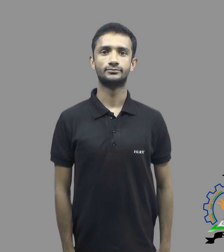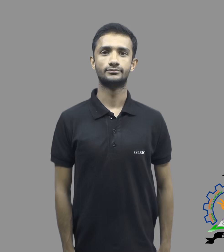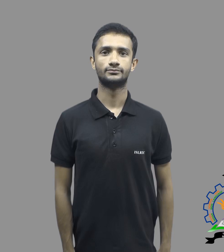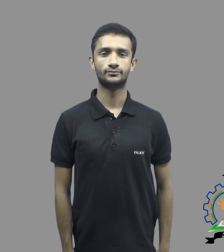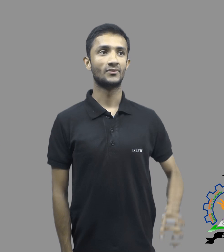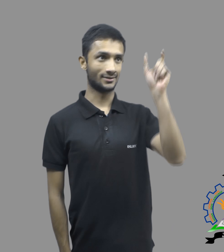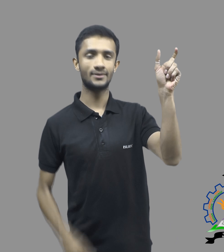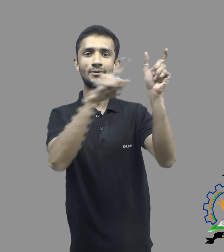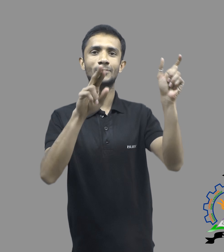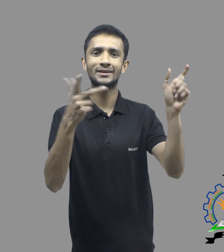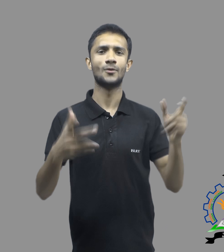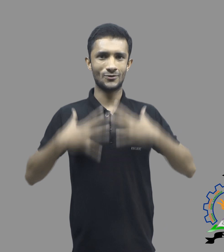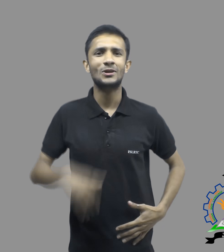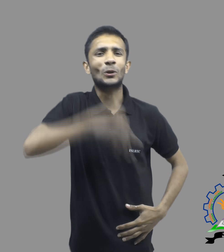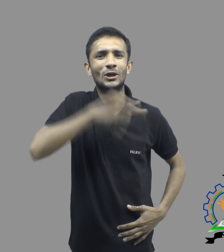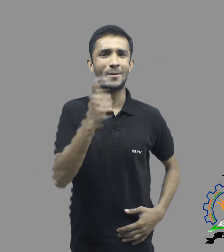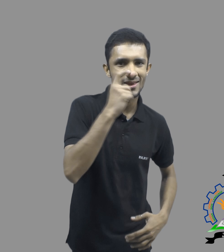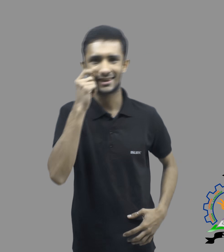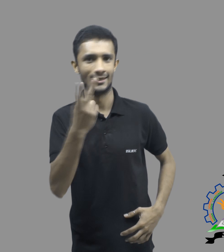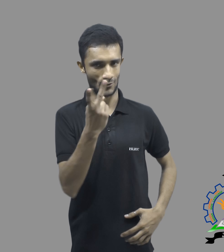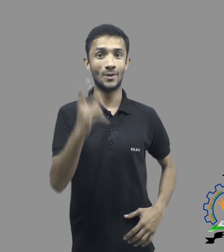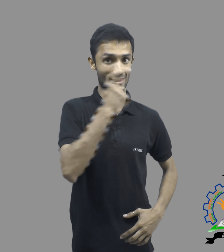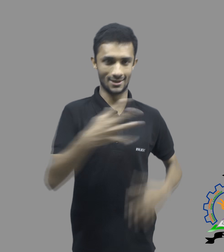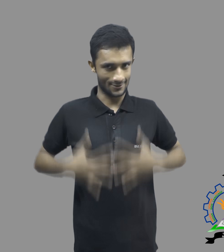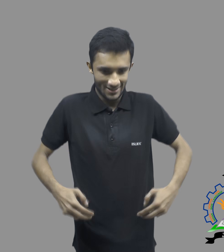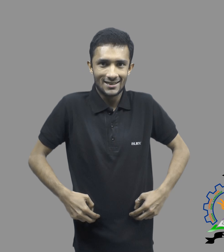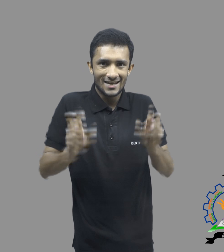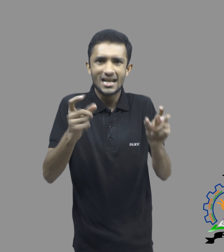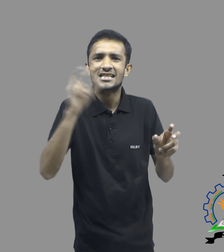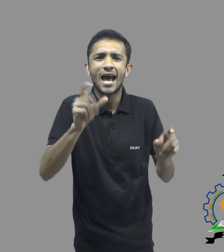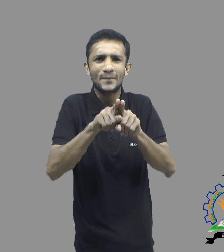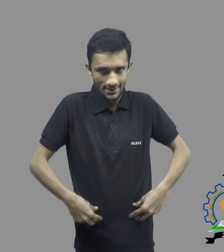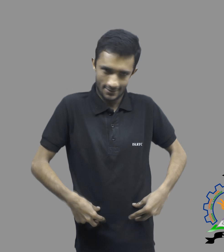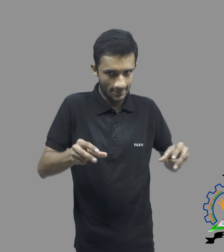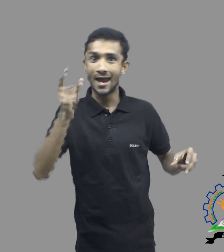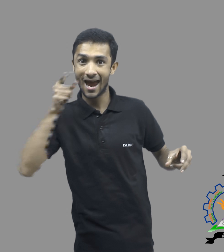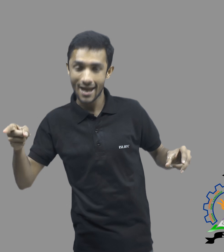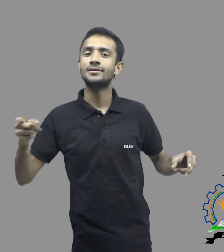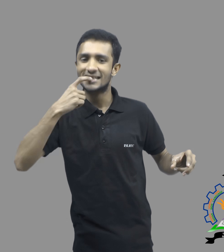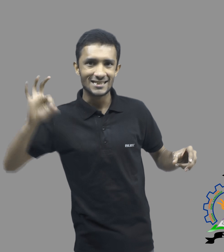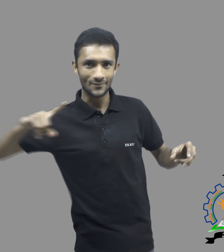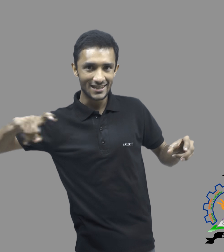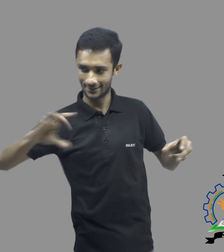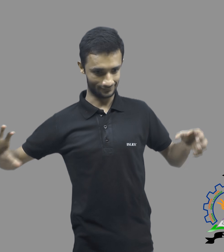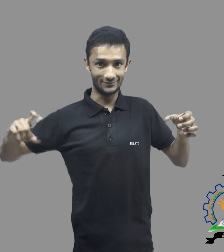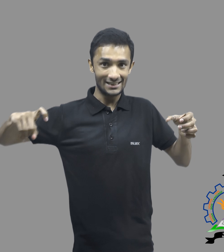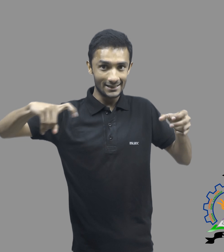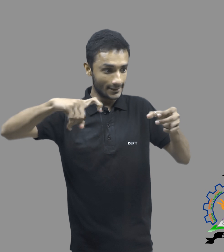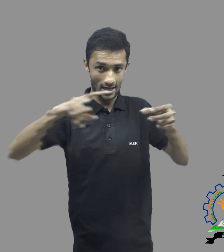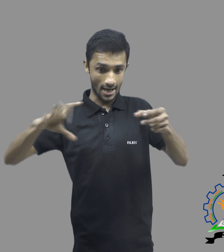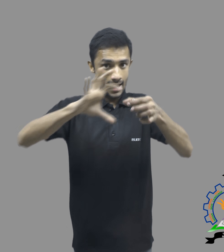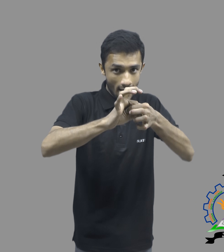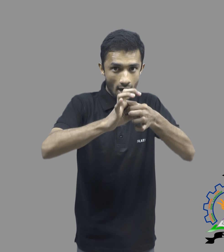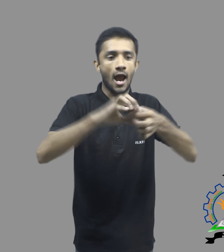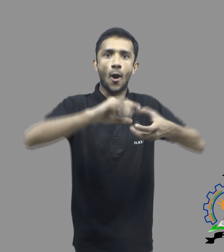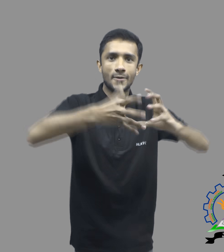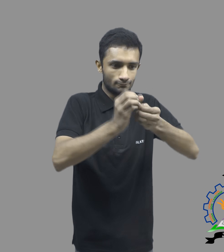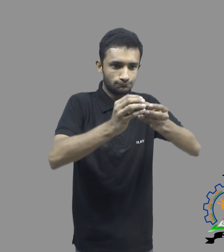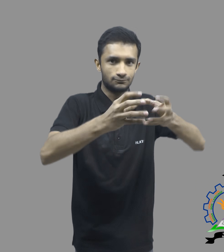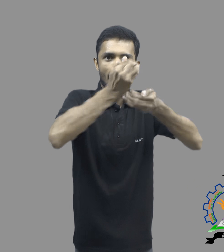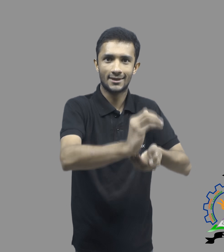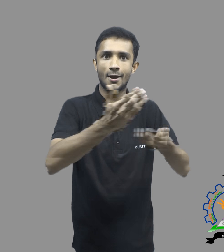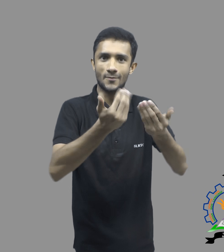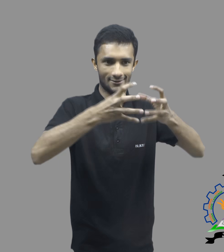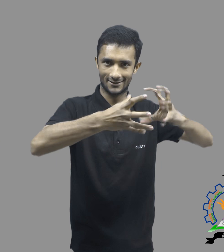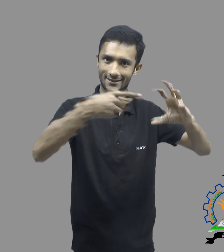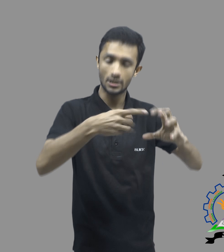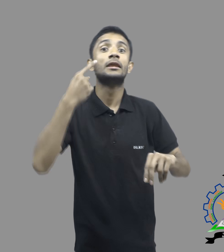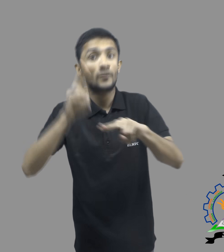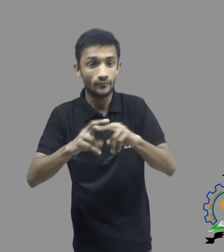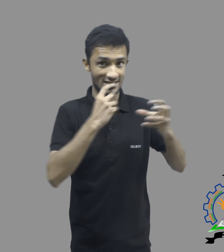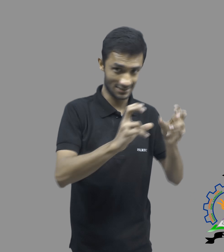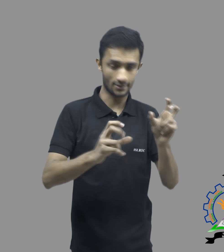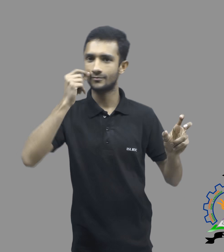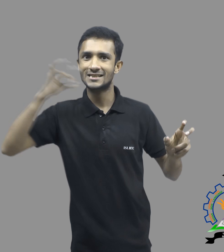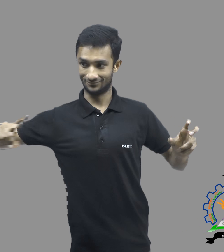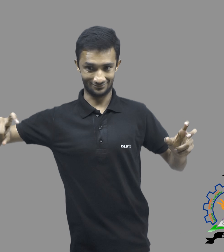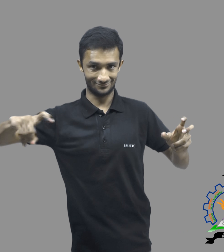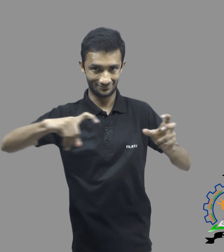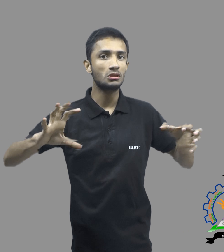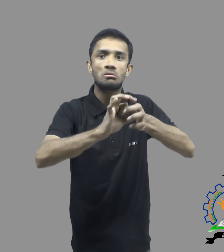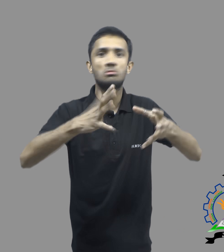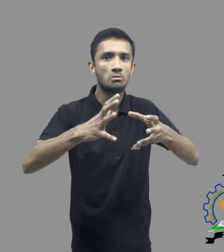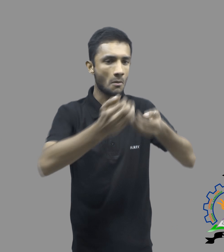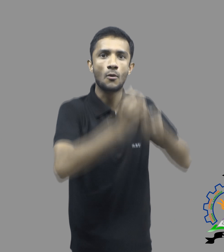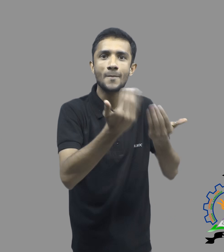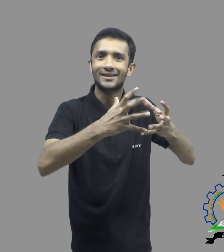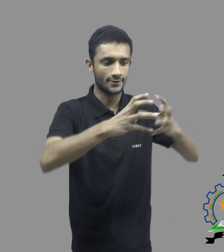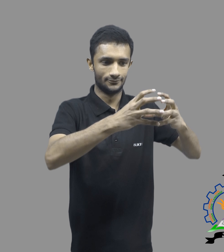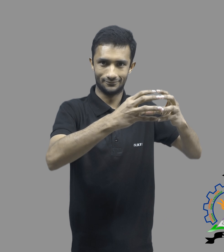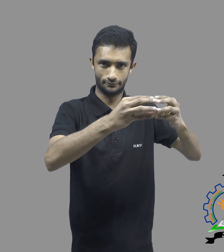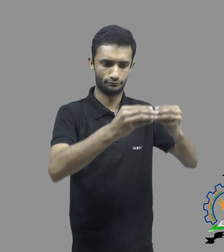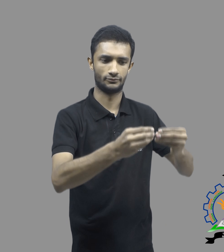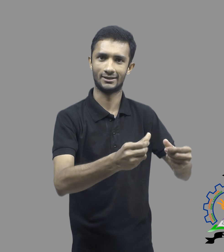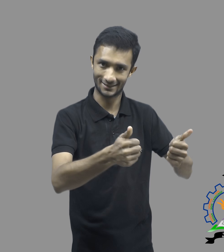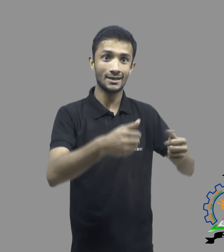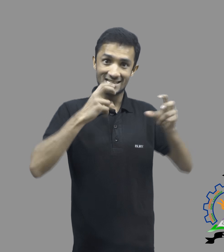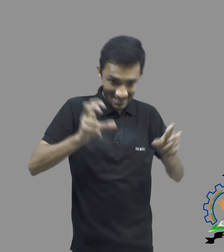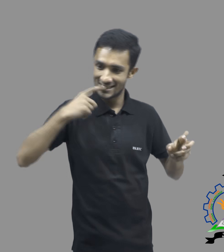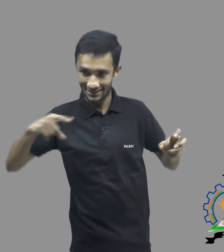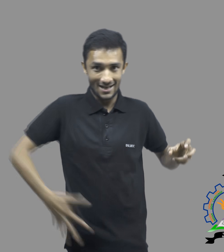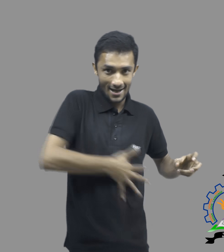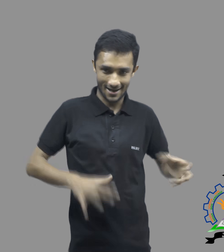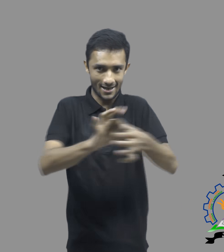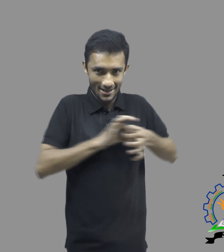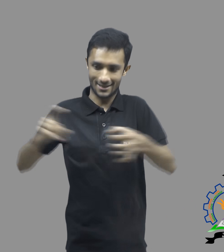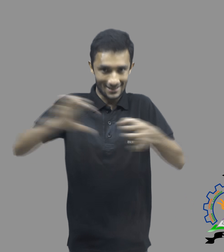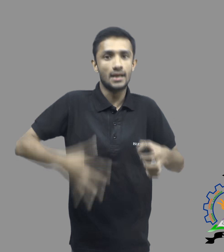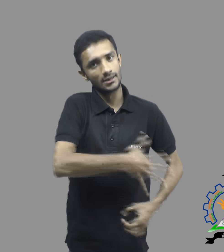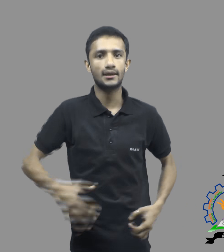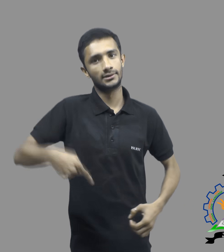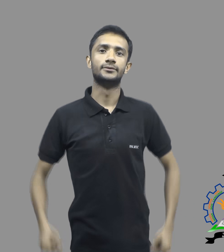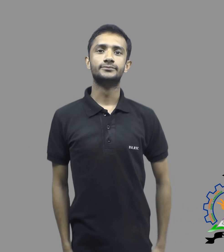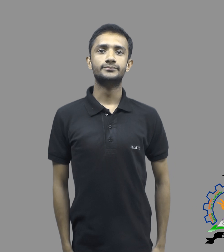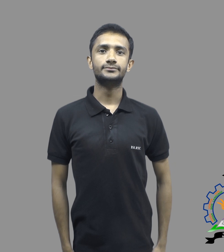Reproductive System